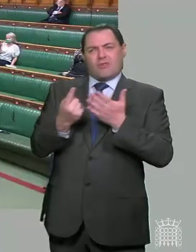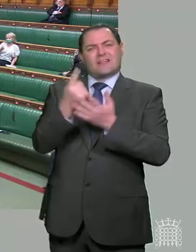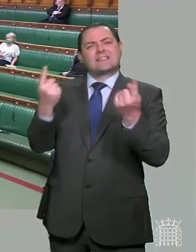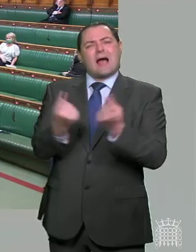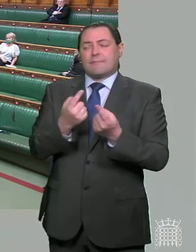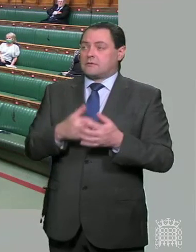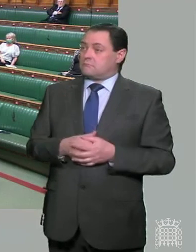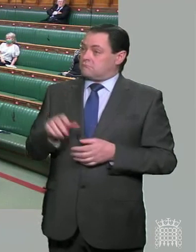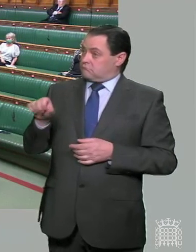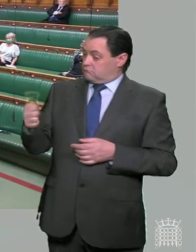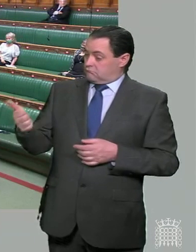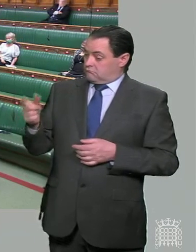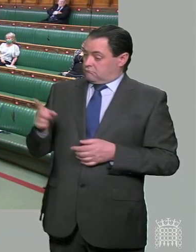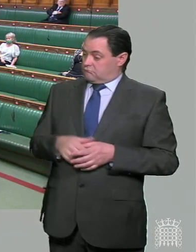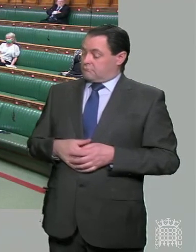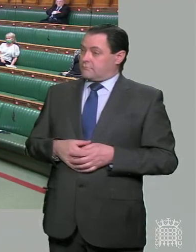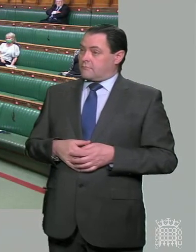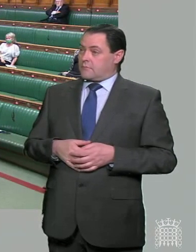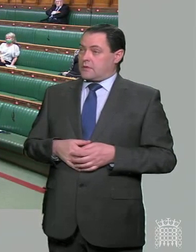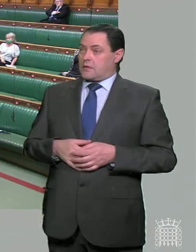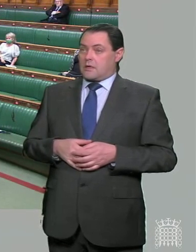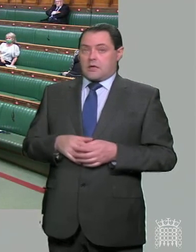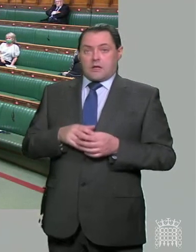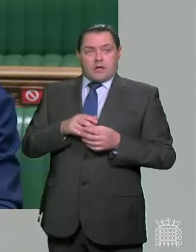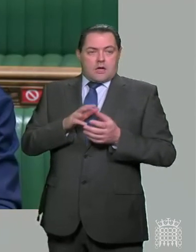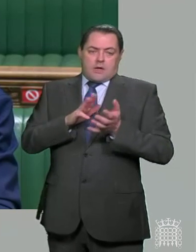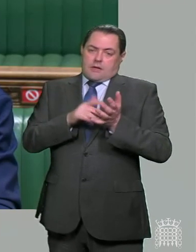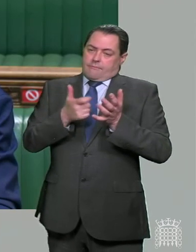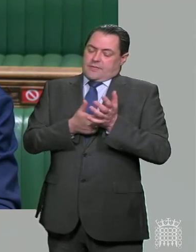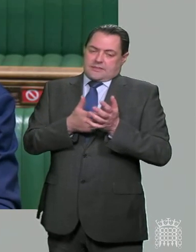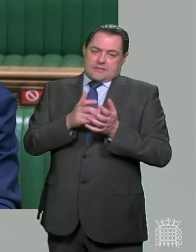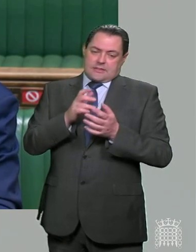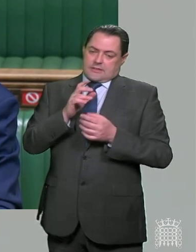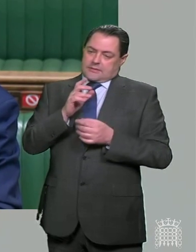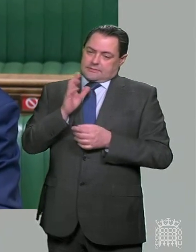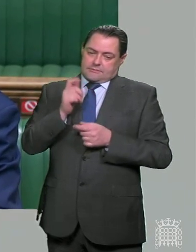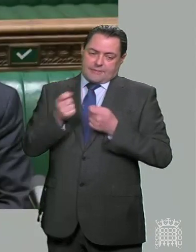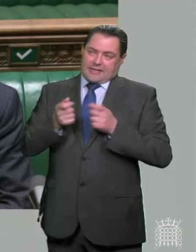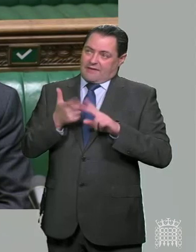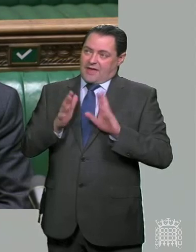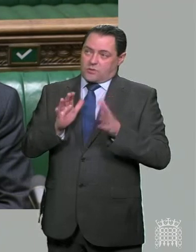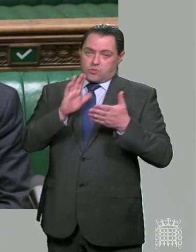If I had to correct the Prime Minister for everything that he gets wrong, I would be here all day.